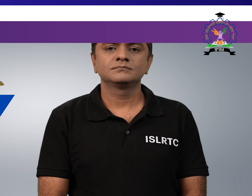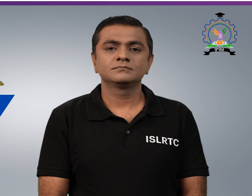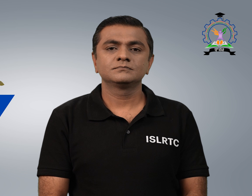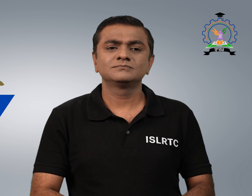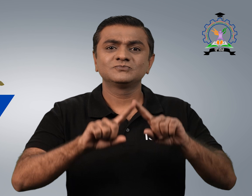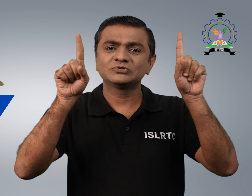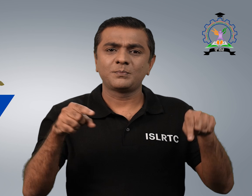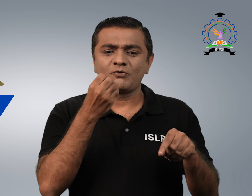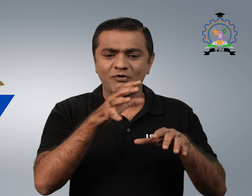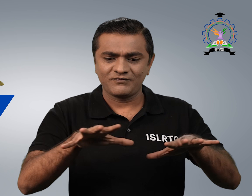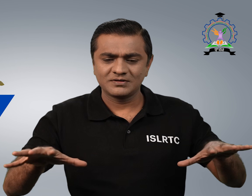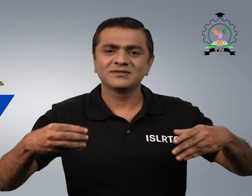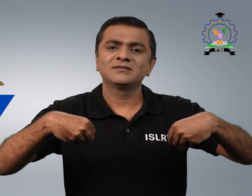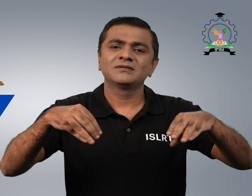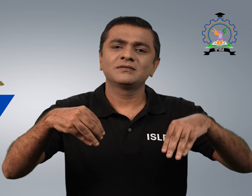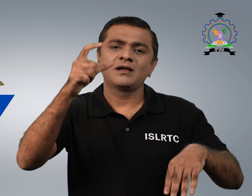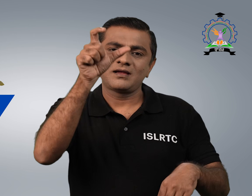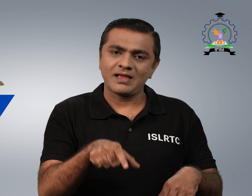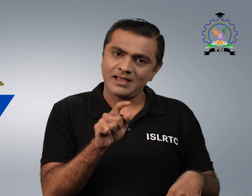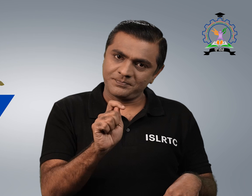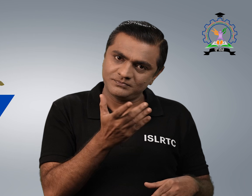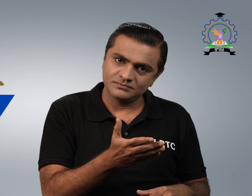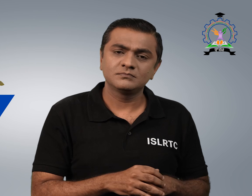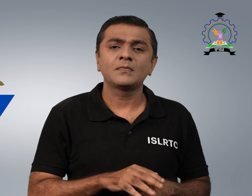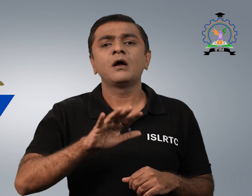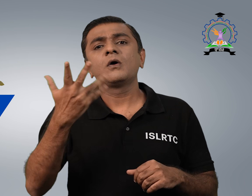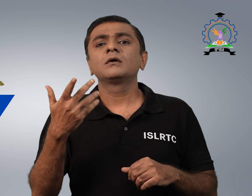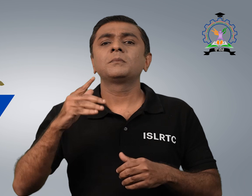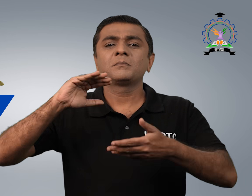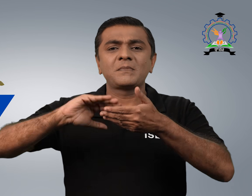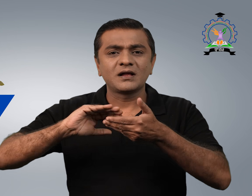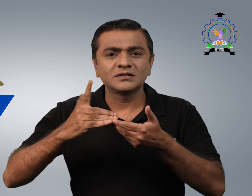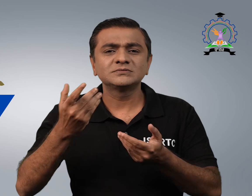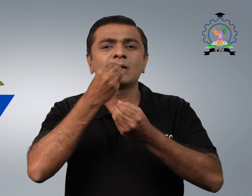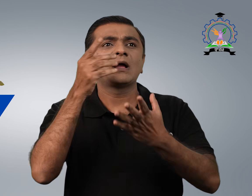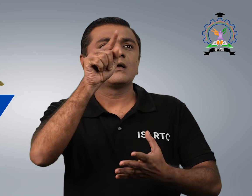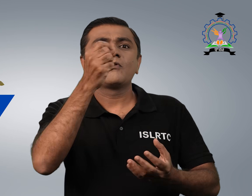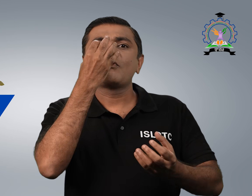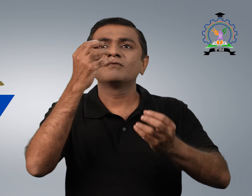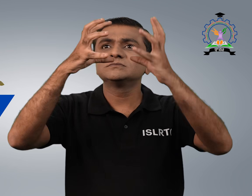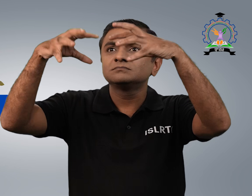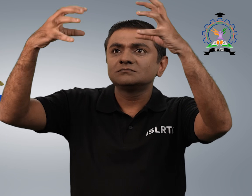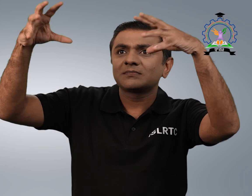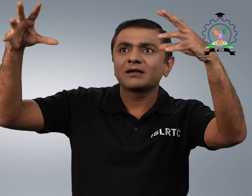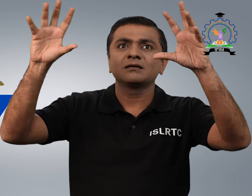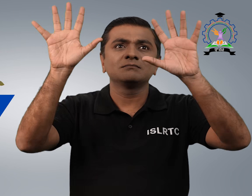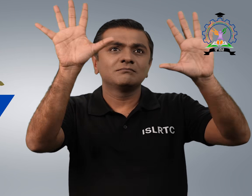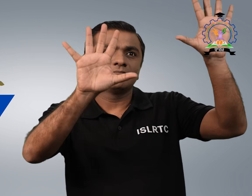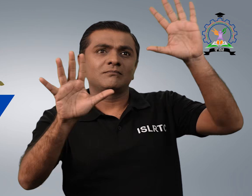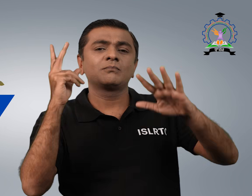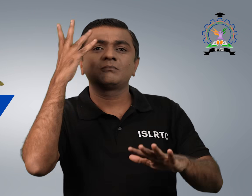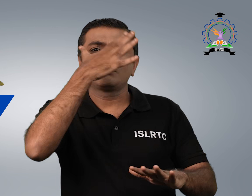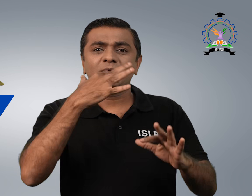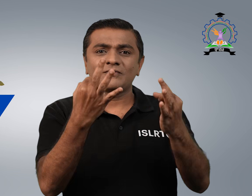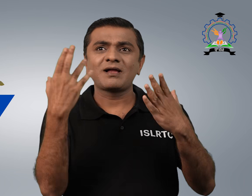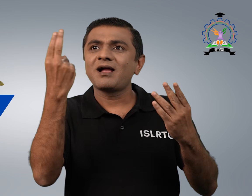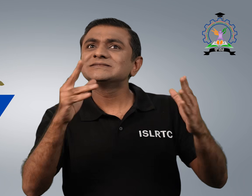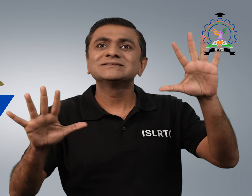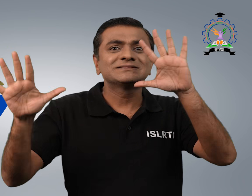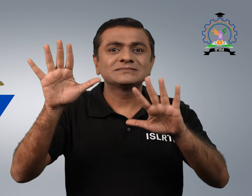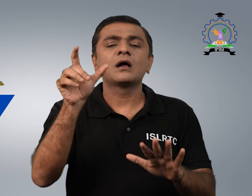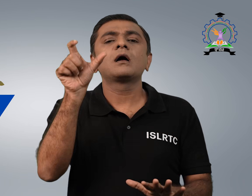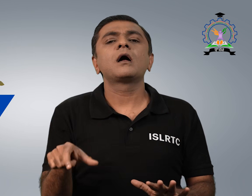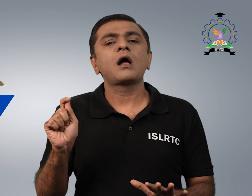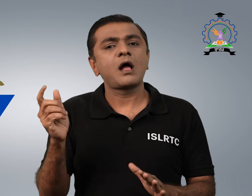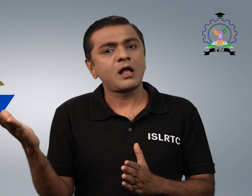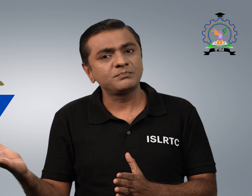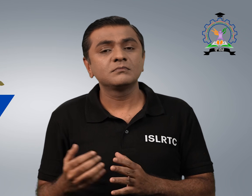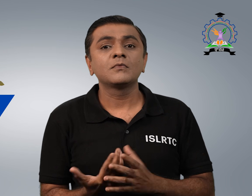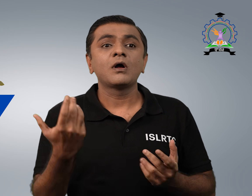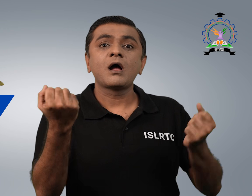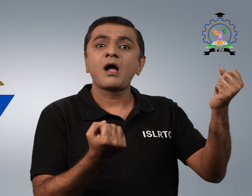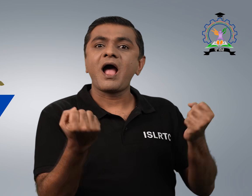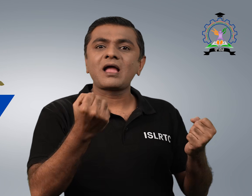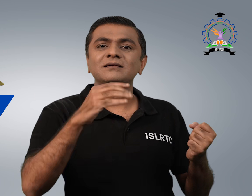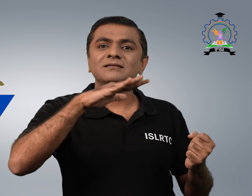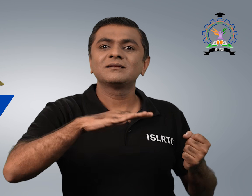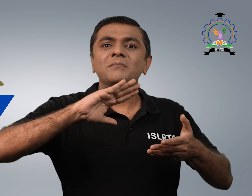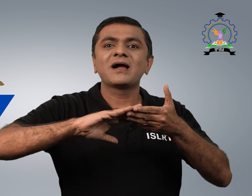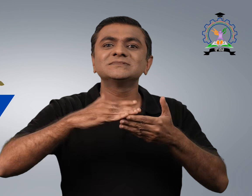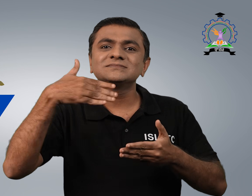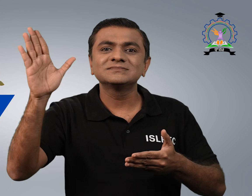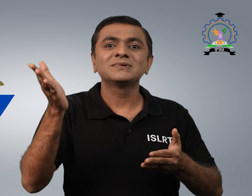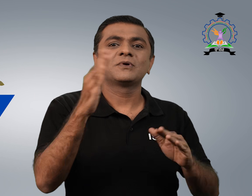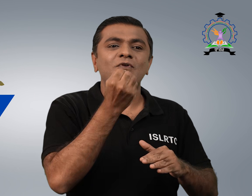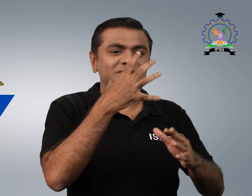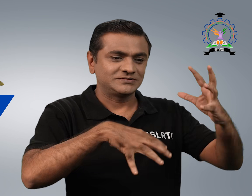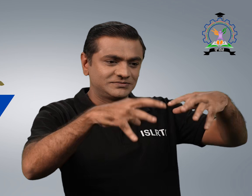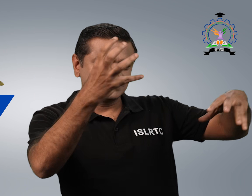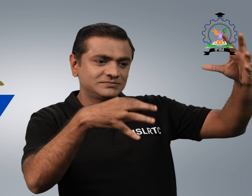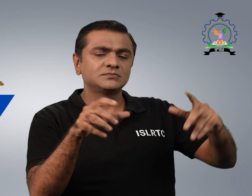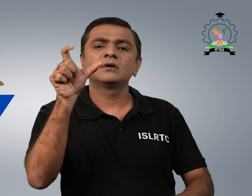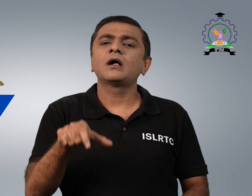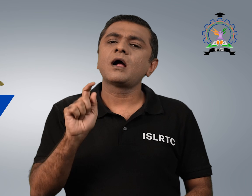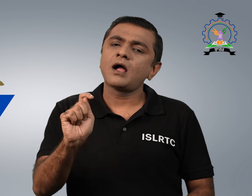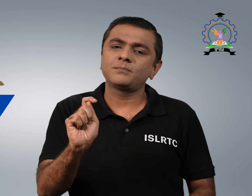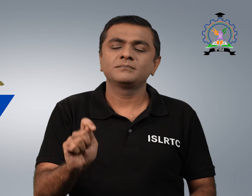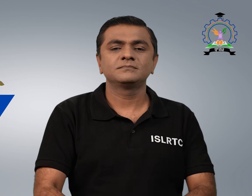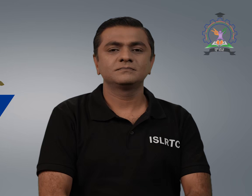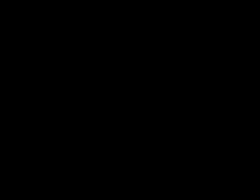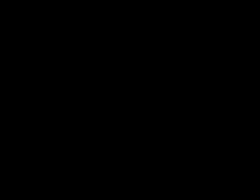A florist is a person who sells flowers at a flower shop, arranges floral decorations for weddings and events, or decorates wedding cars with flowers.